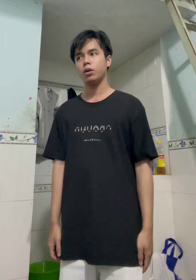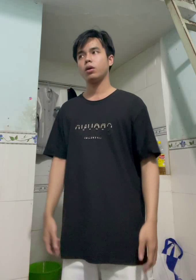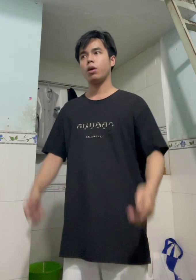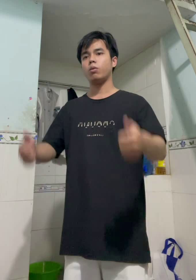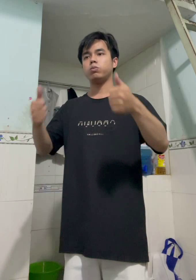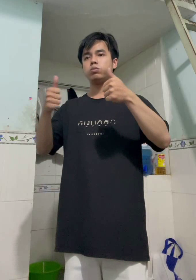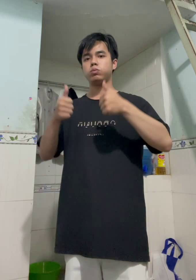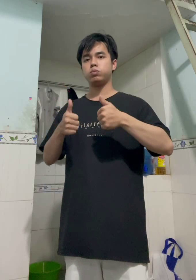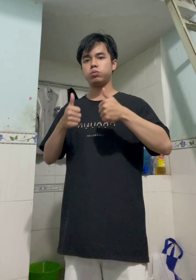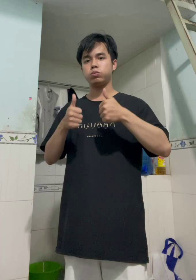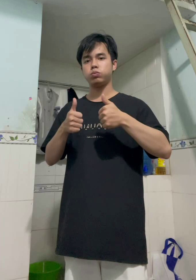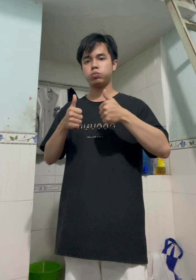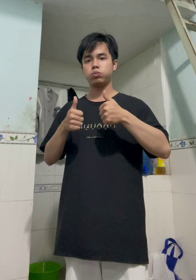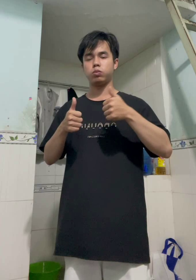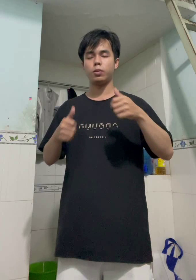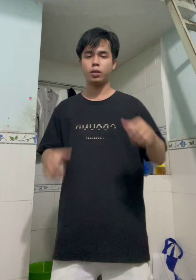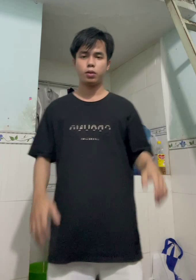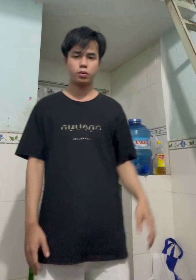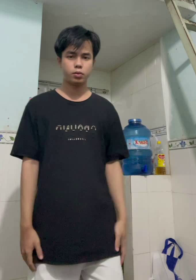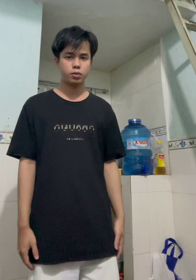rat tot